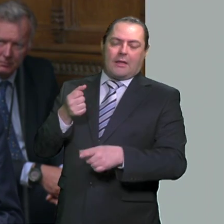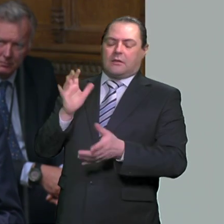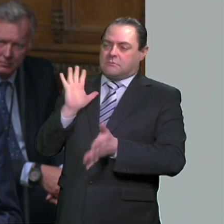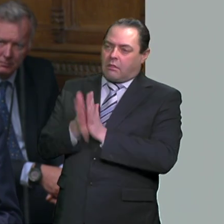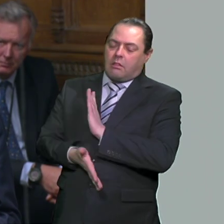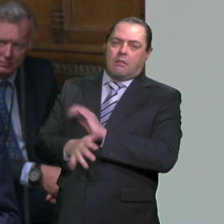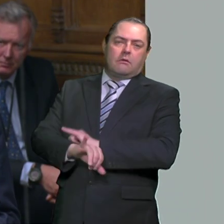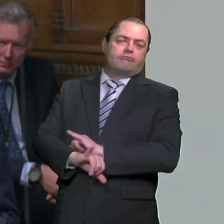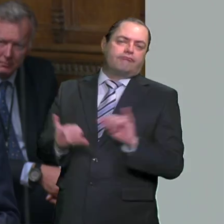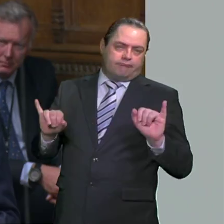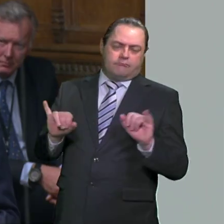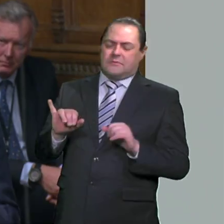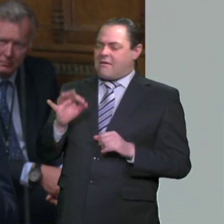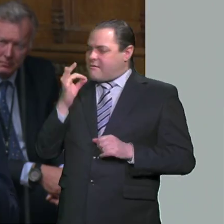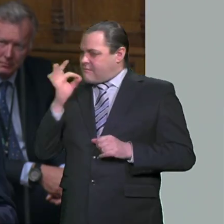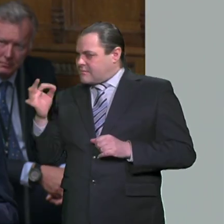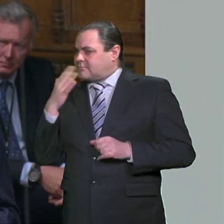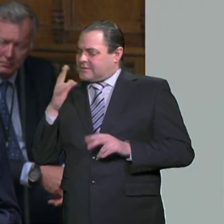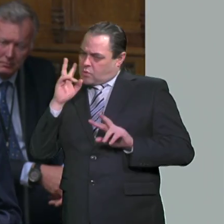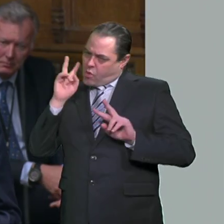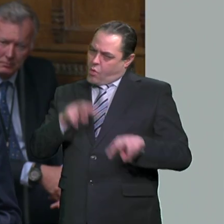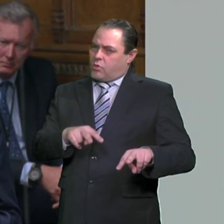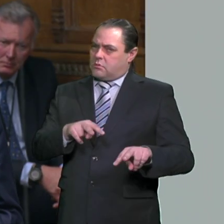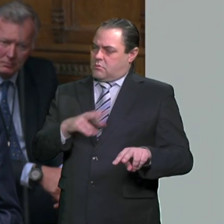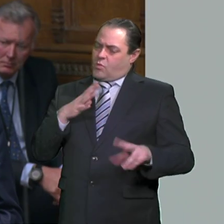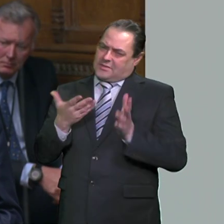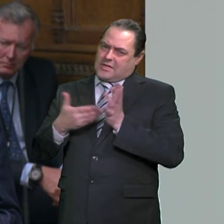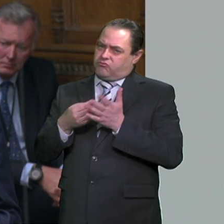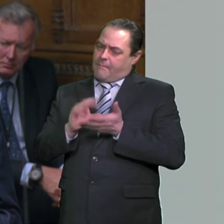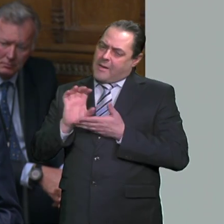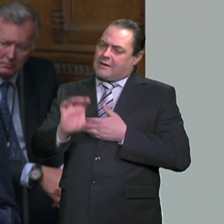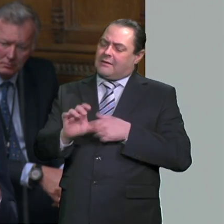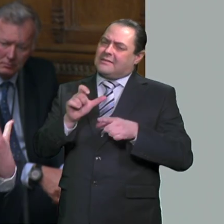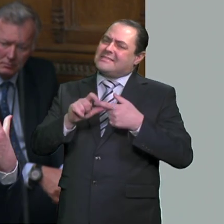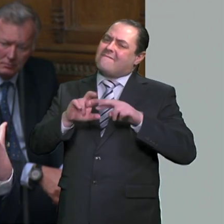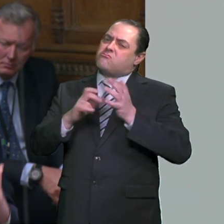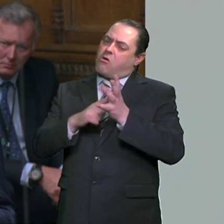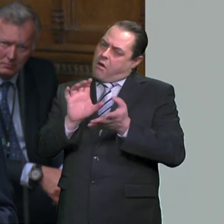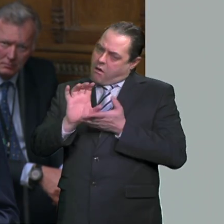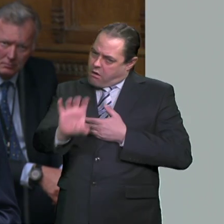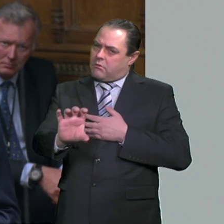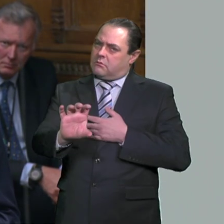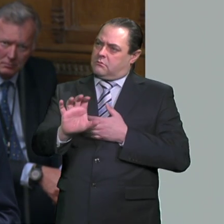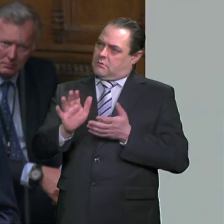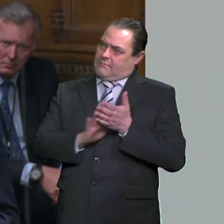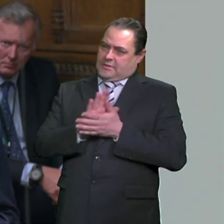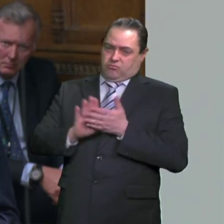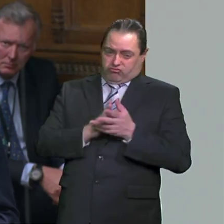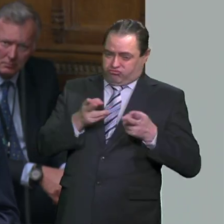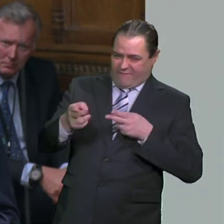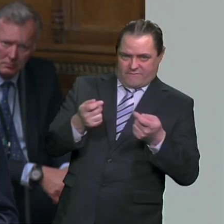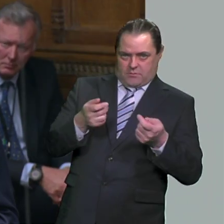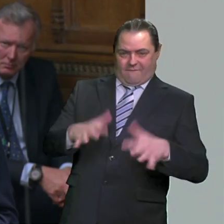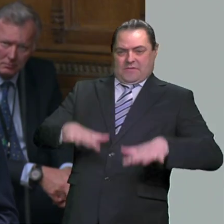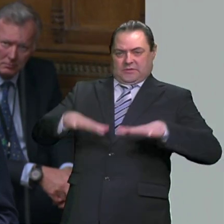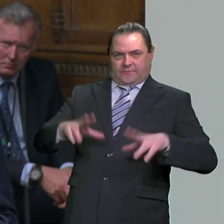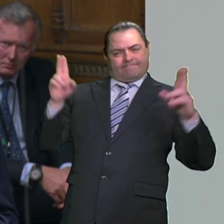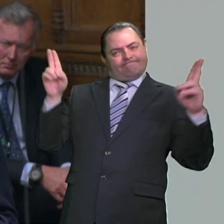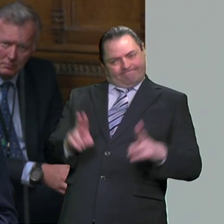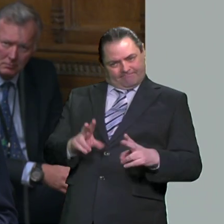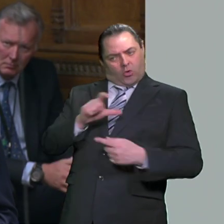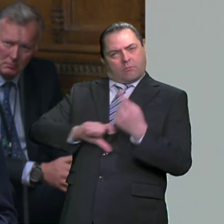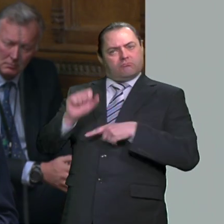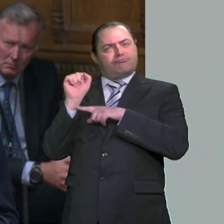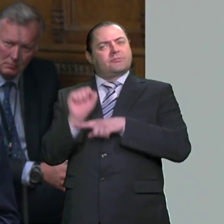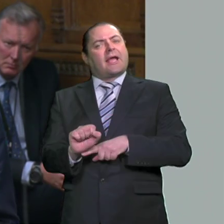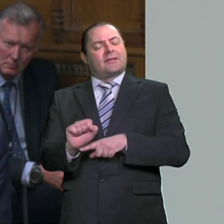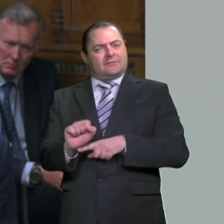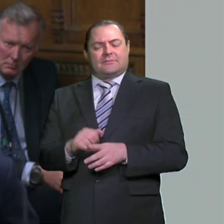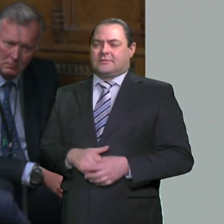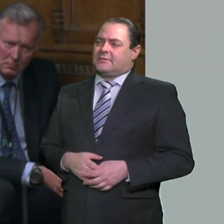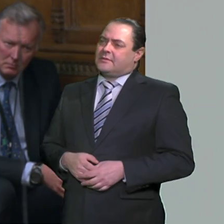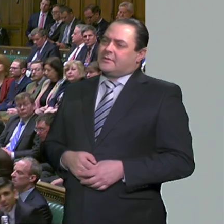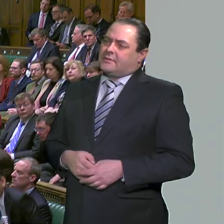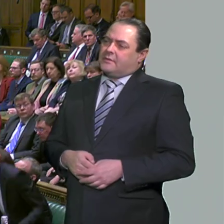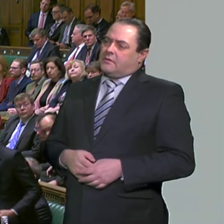Will the Prime Minister take an interest, please, and secure additional funding for the Department for Environment, Food and Rural Affairs, so that we can finally tame these rivers and protect our communities from annual flooding?